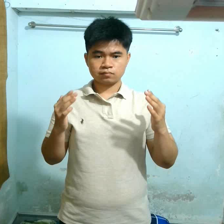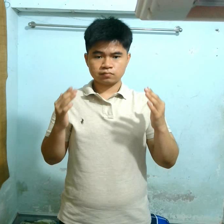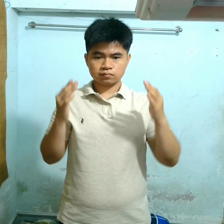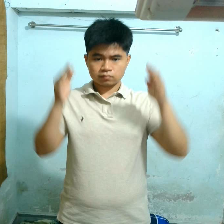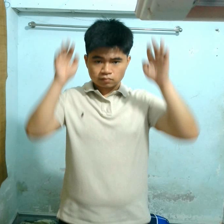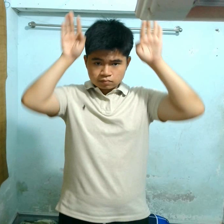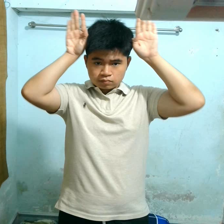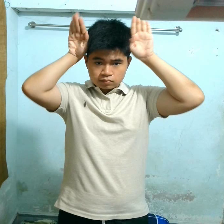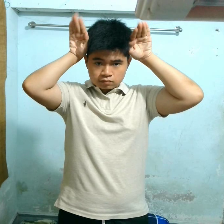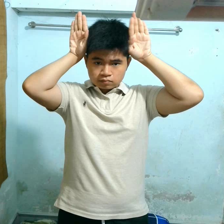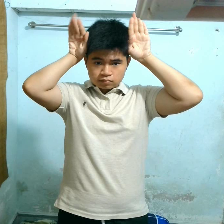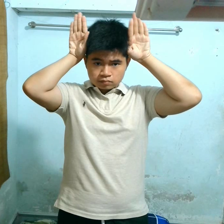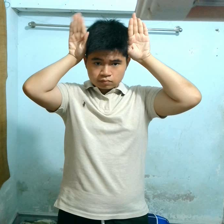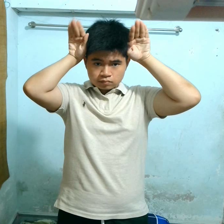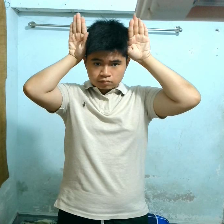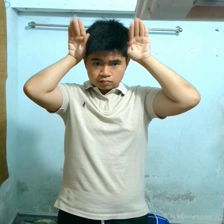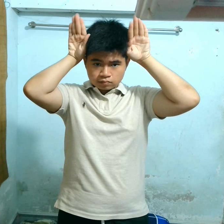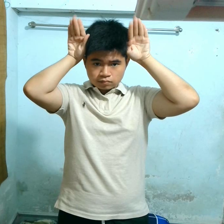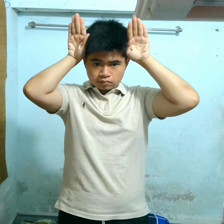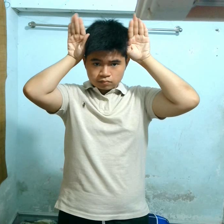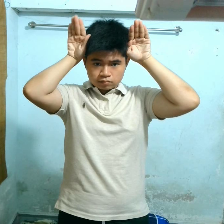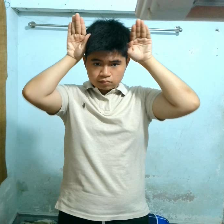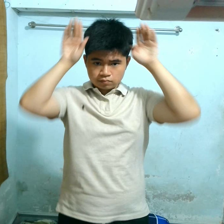cho